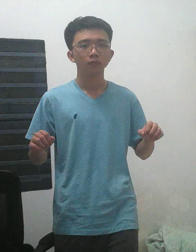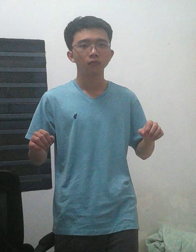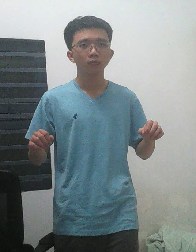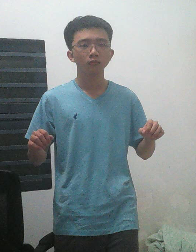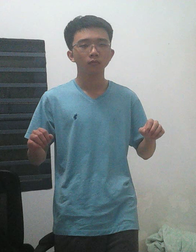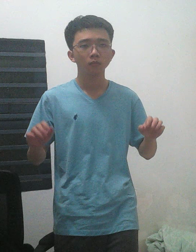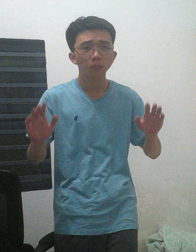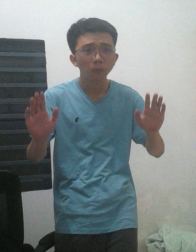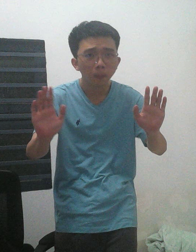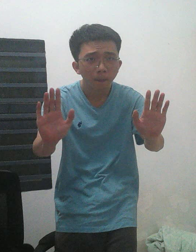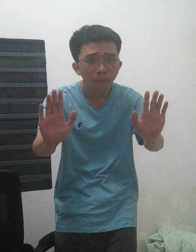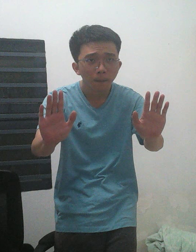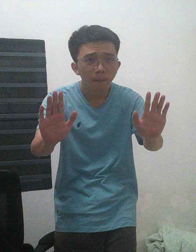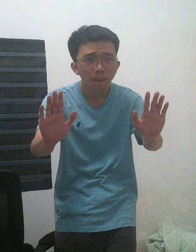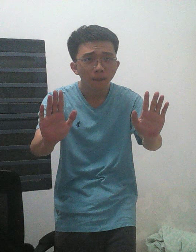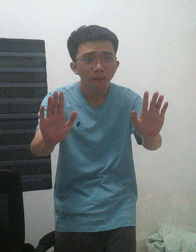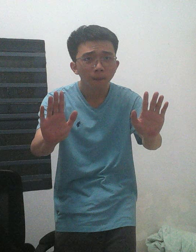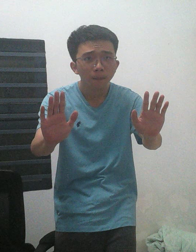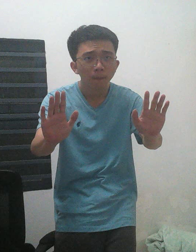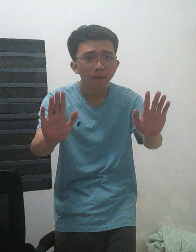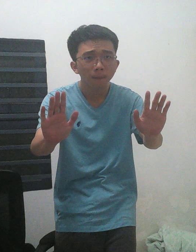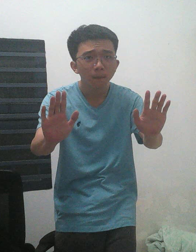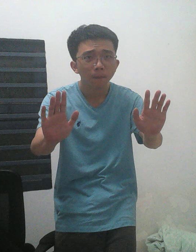dung lai